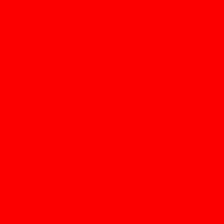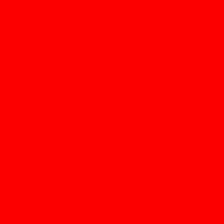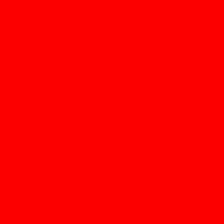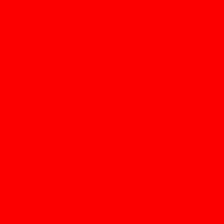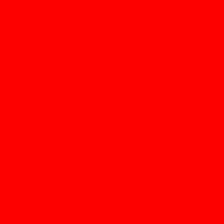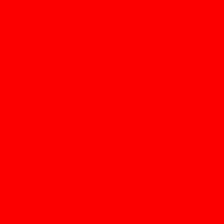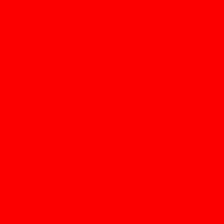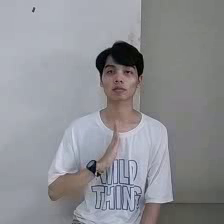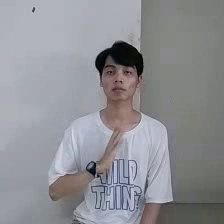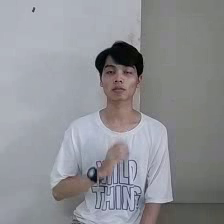Xin phép